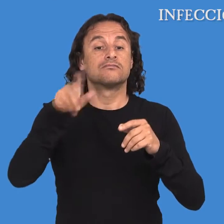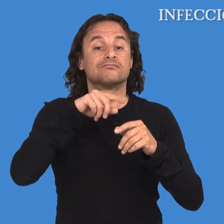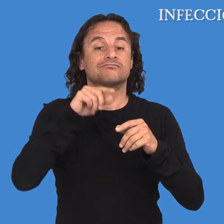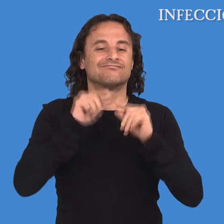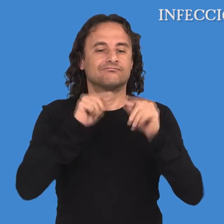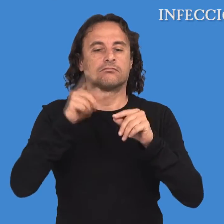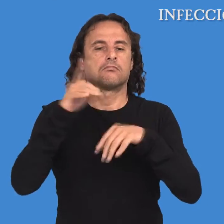virus